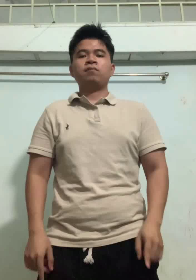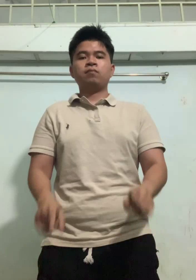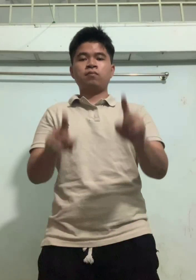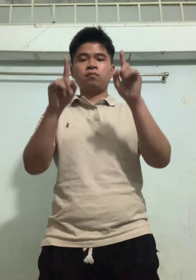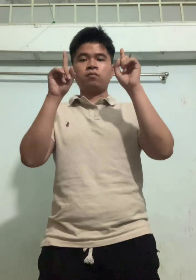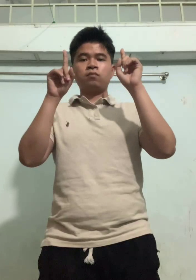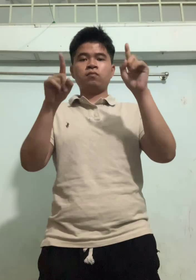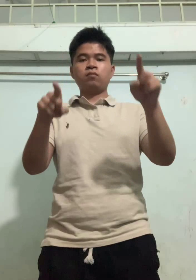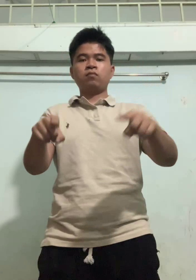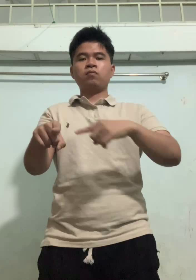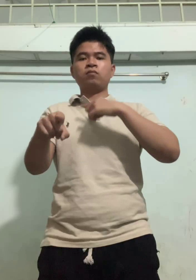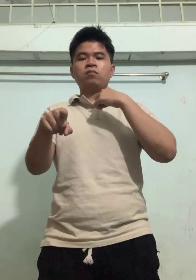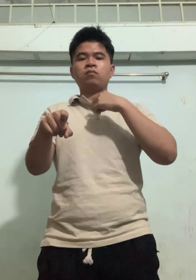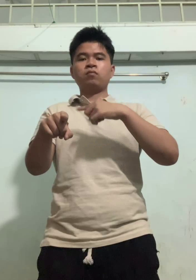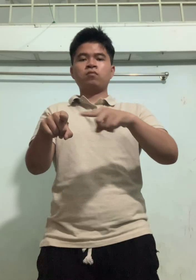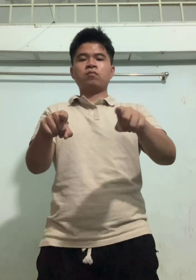phut